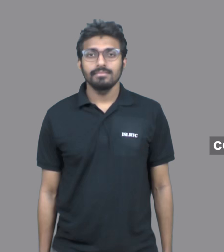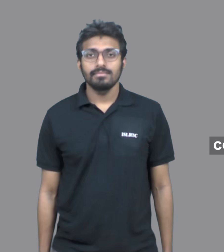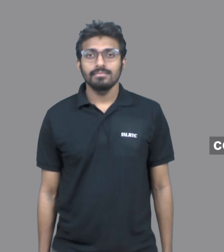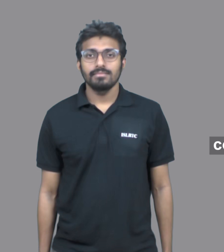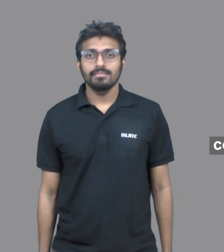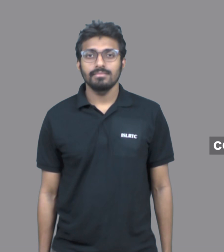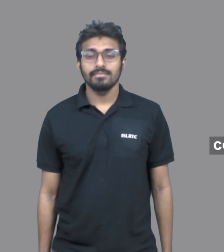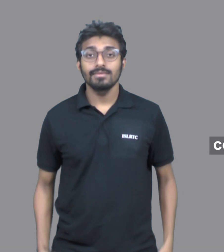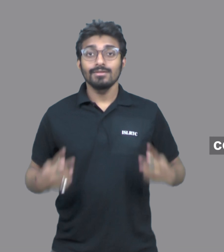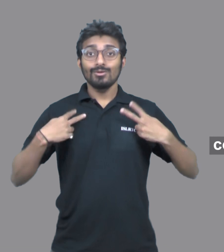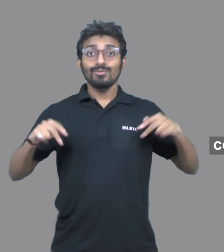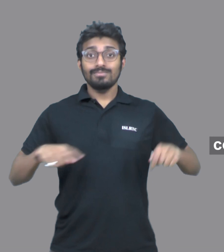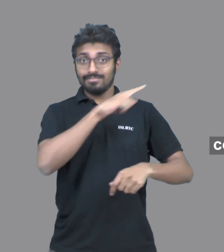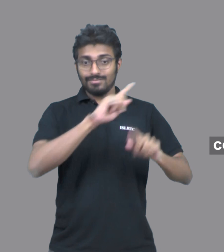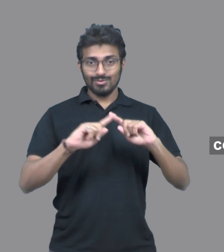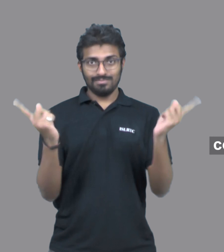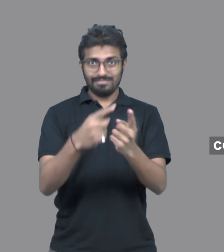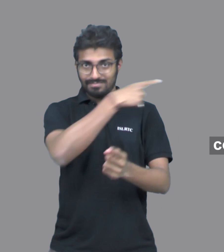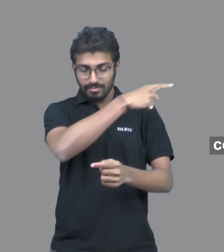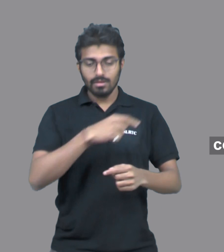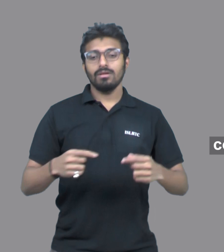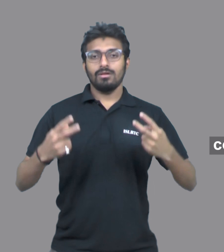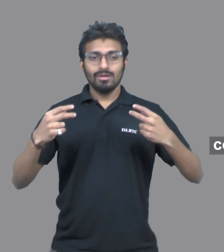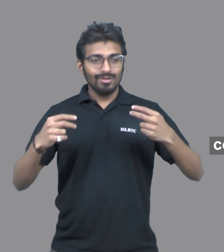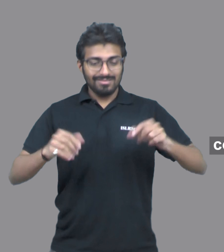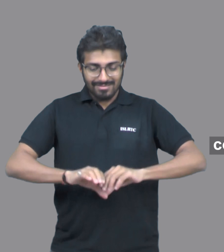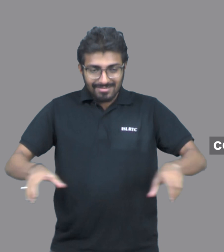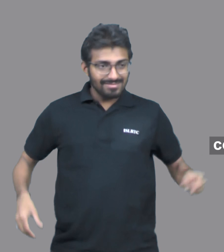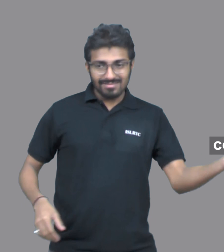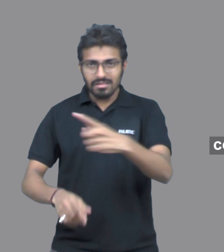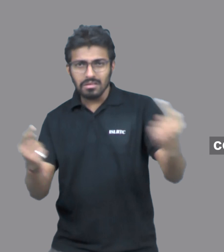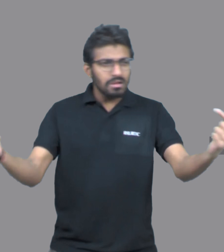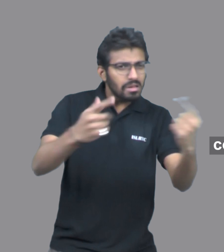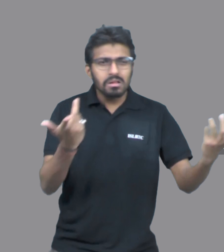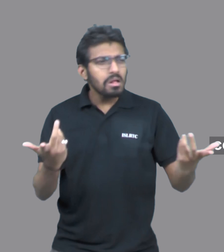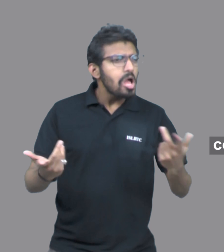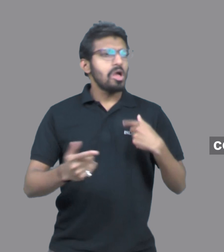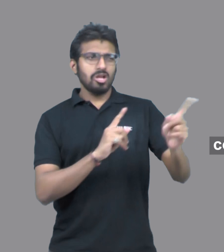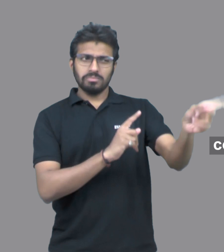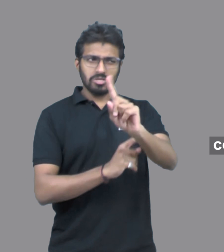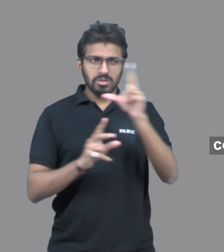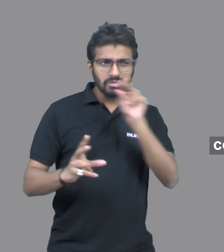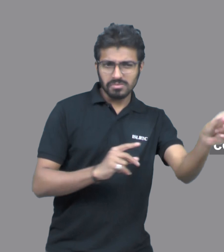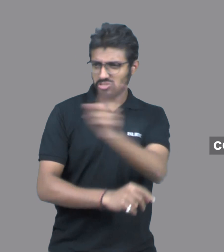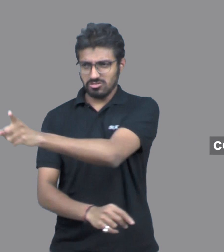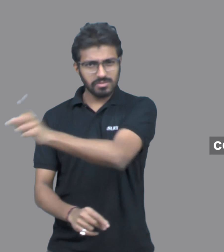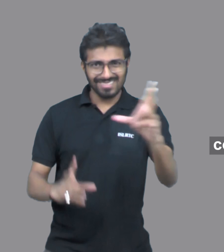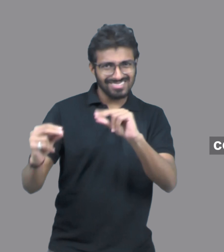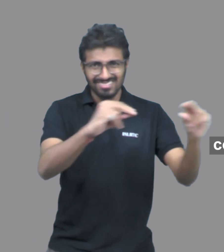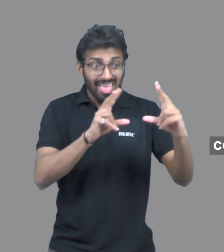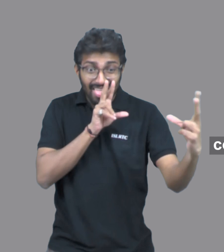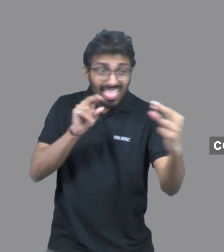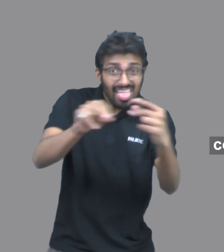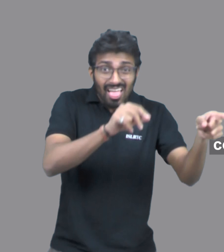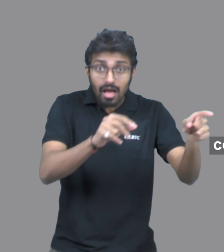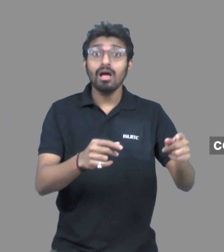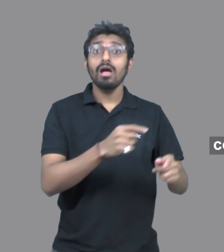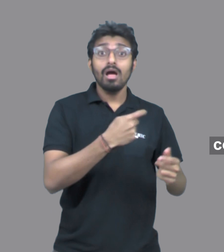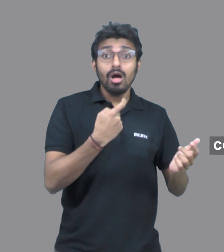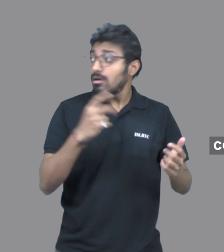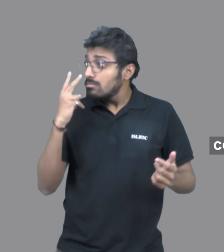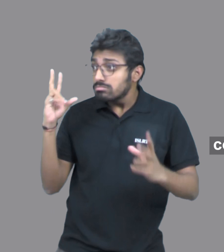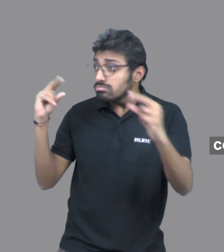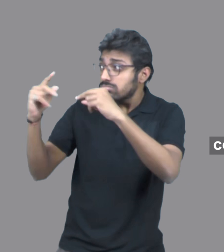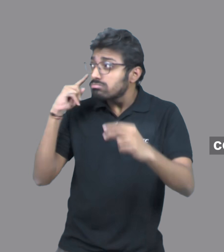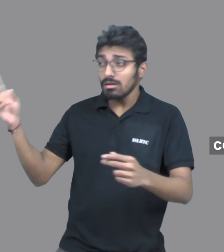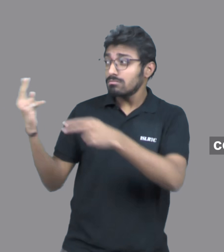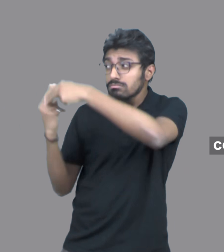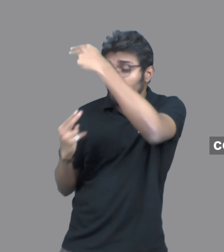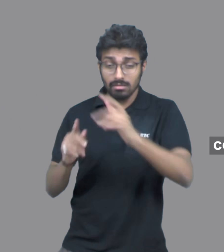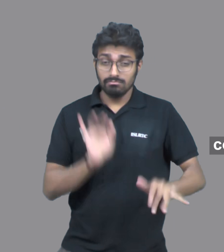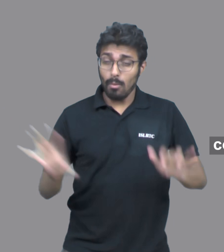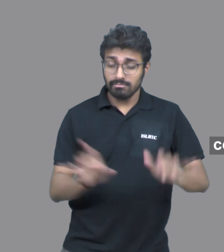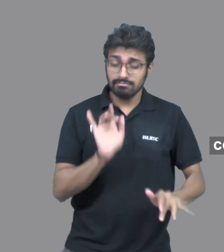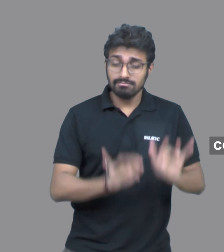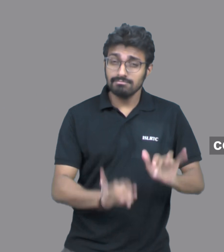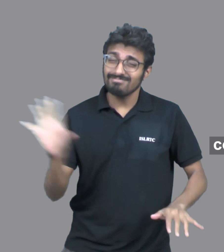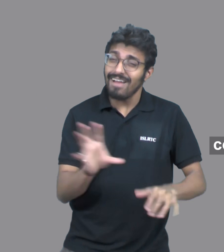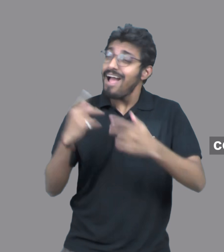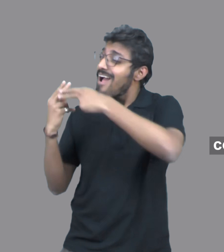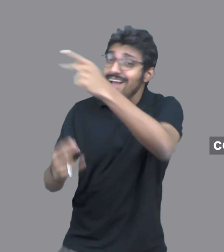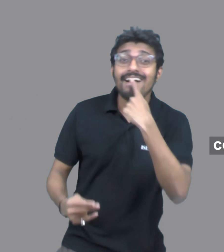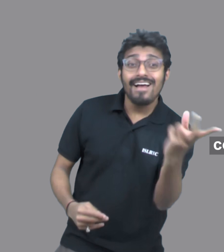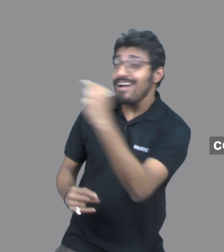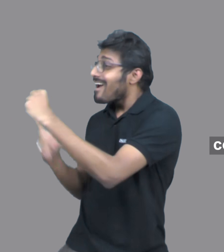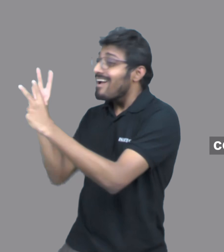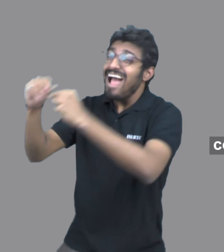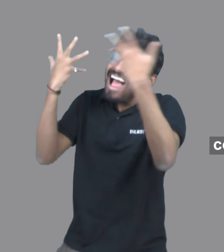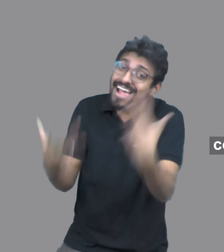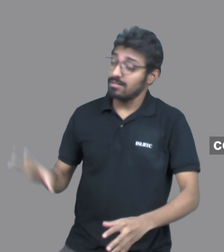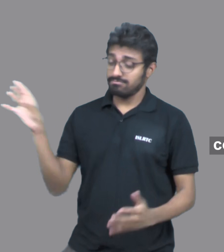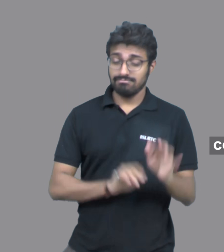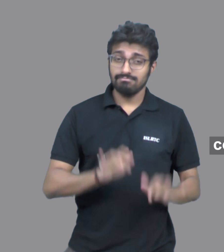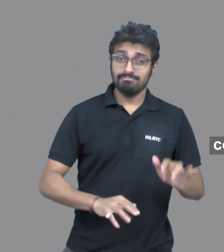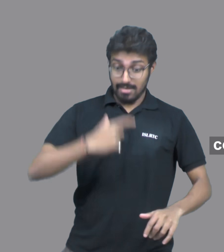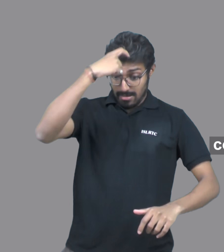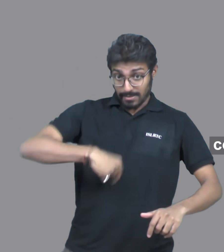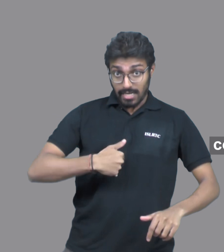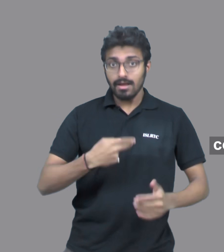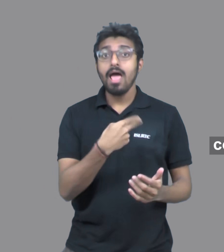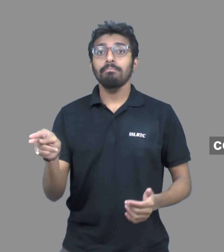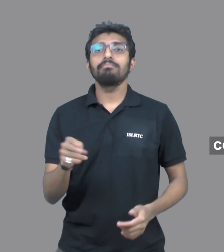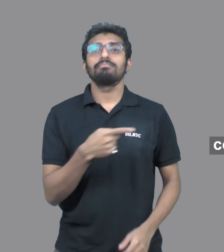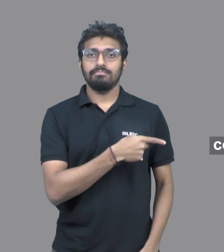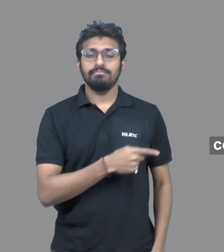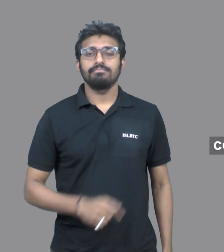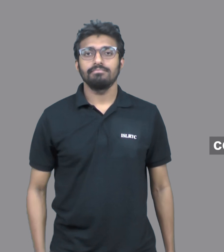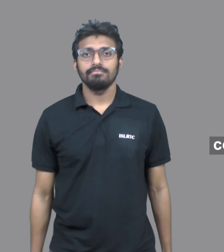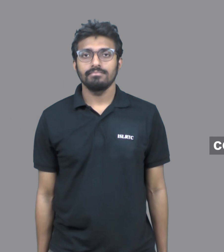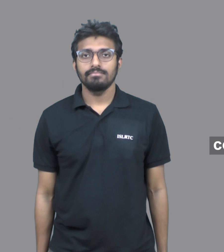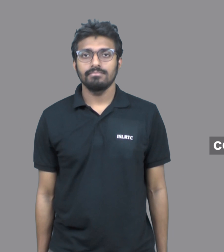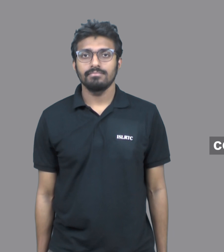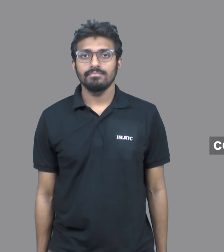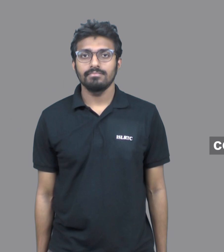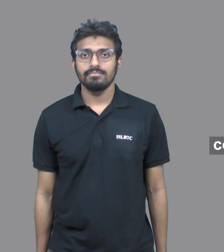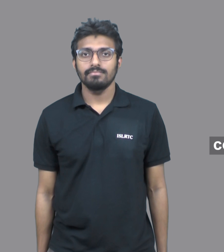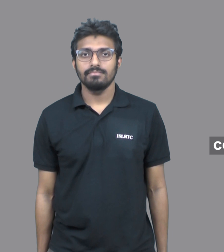Court Reporter